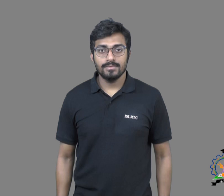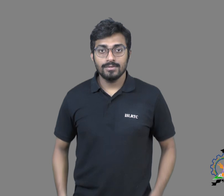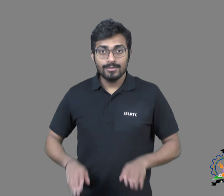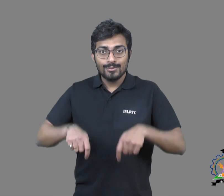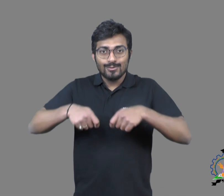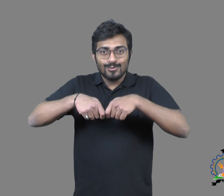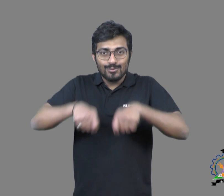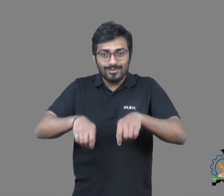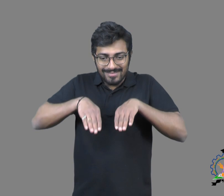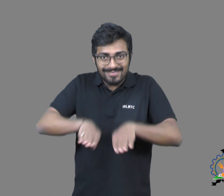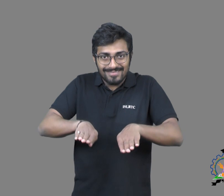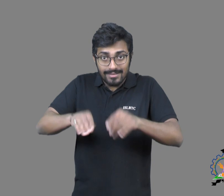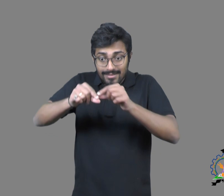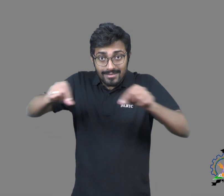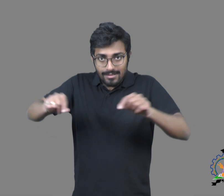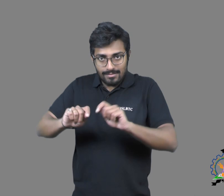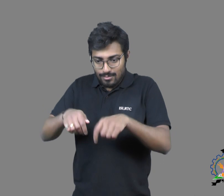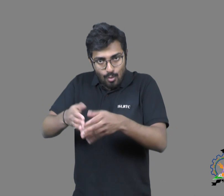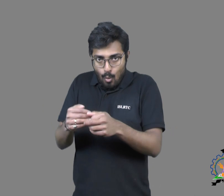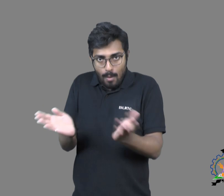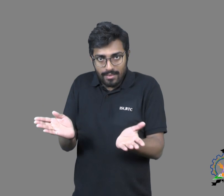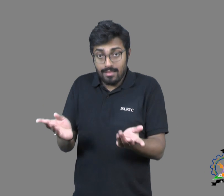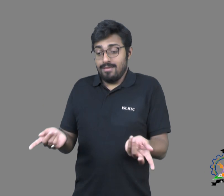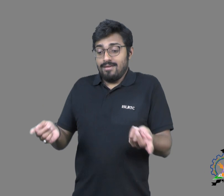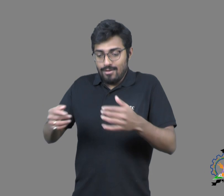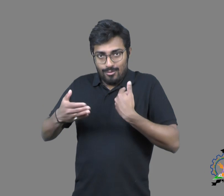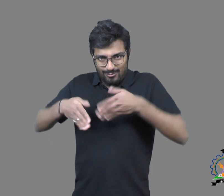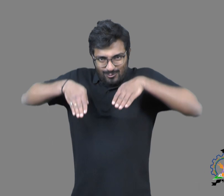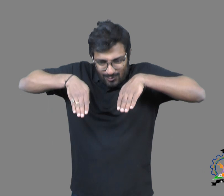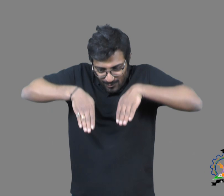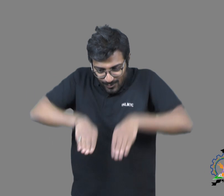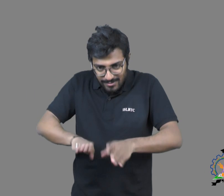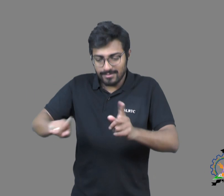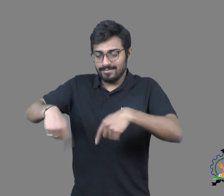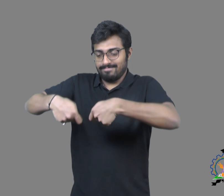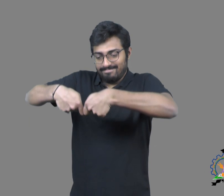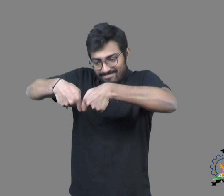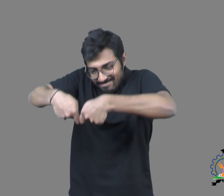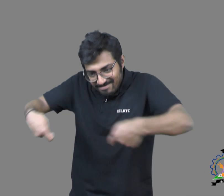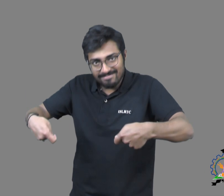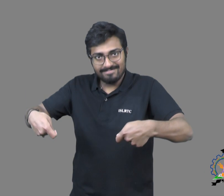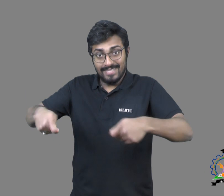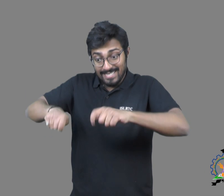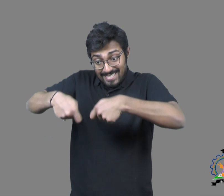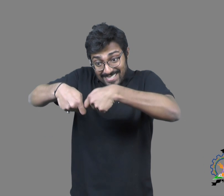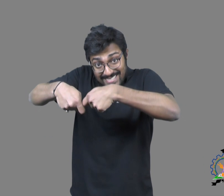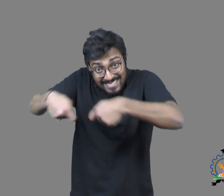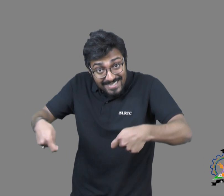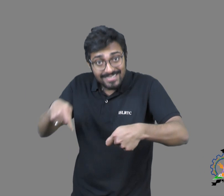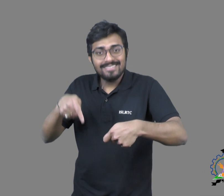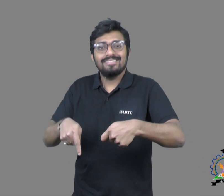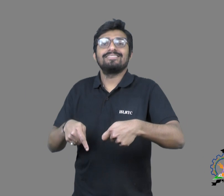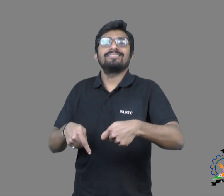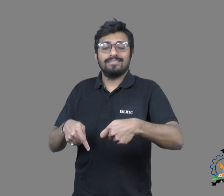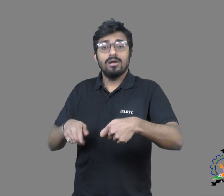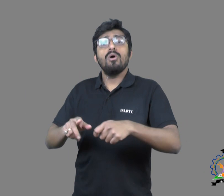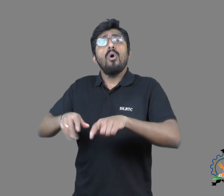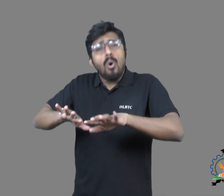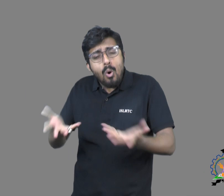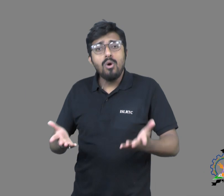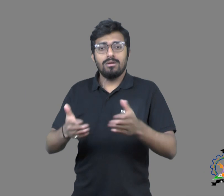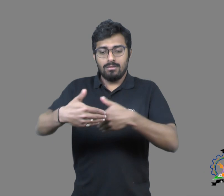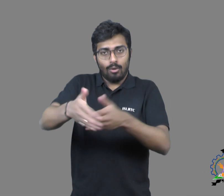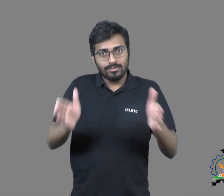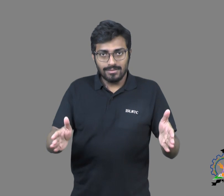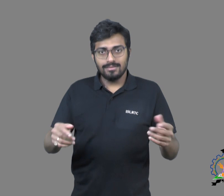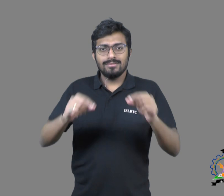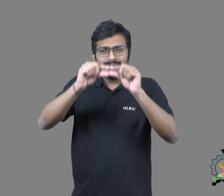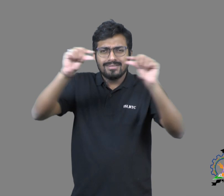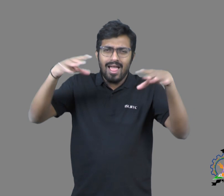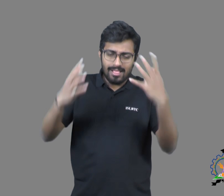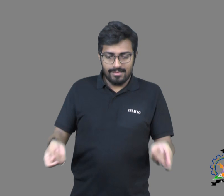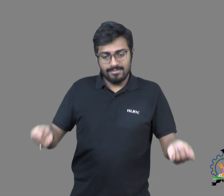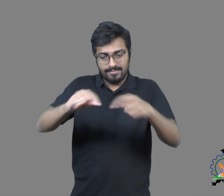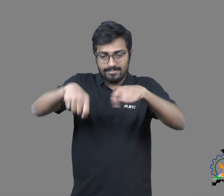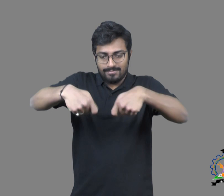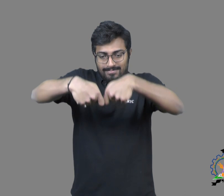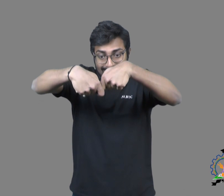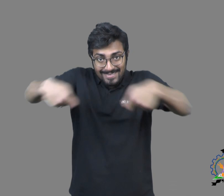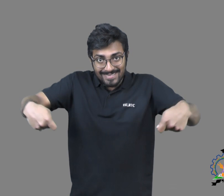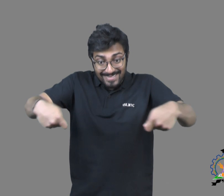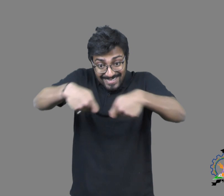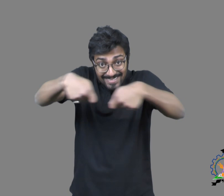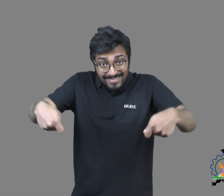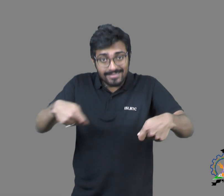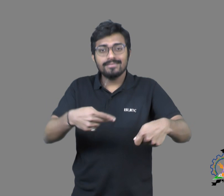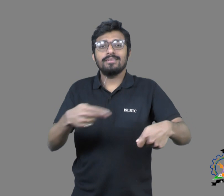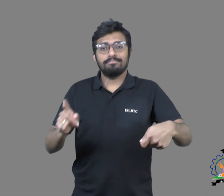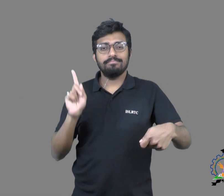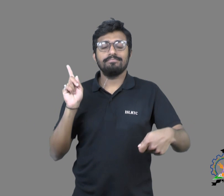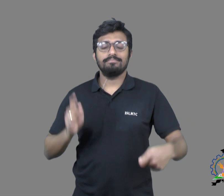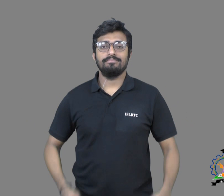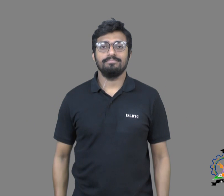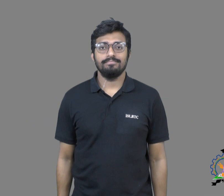Lace Up